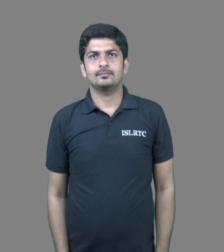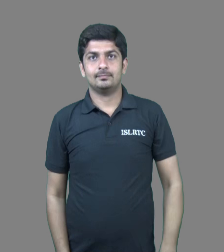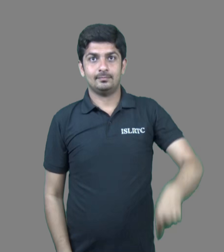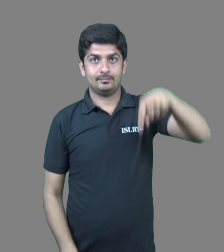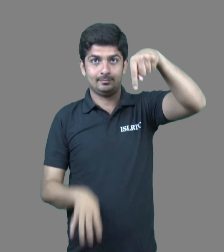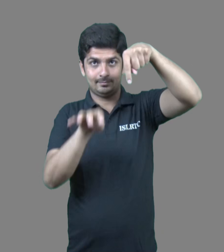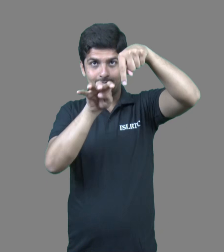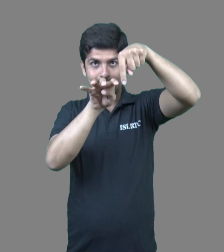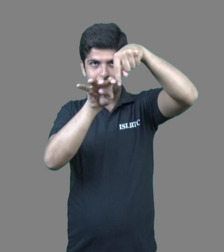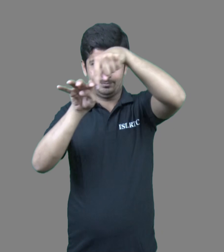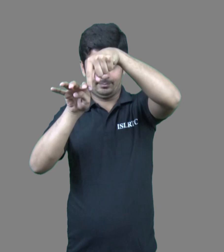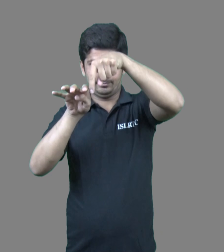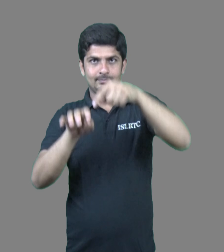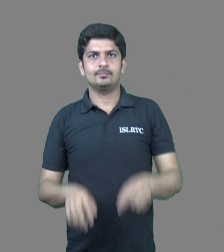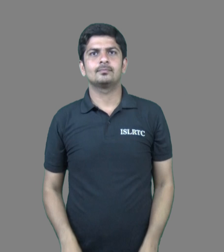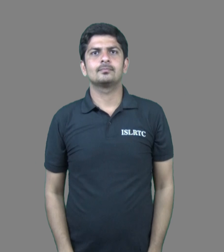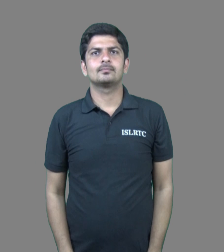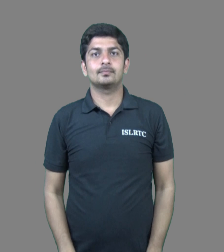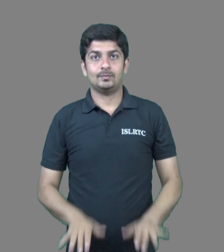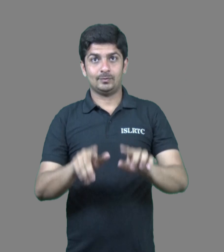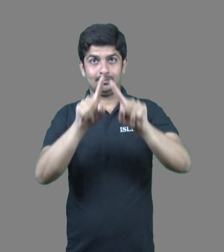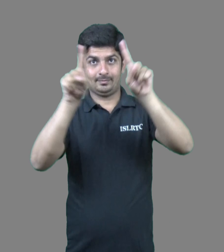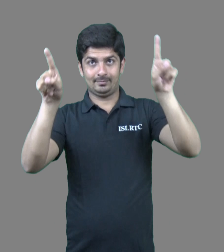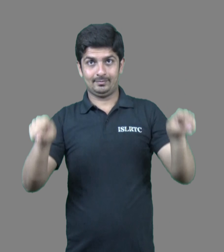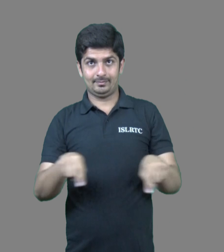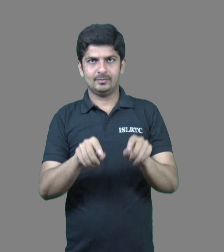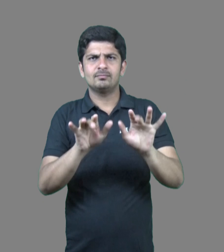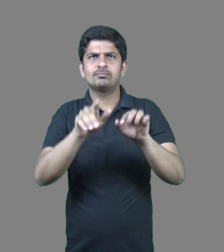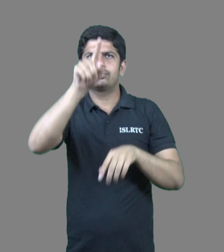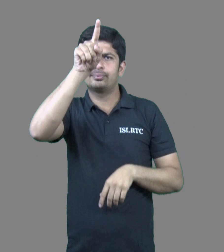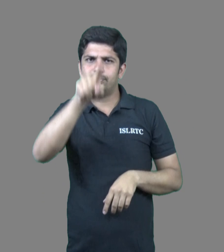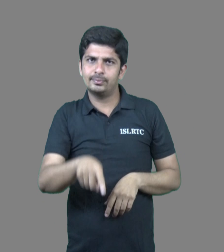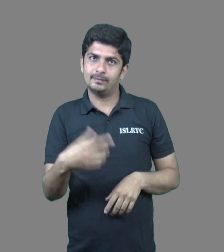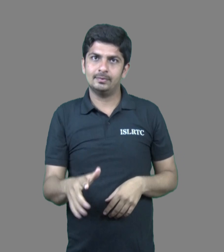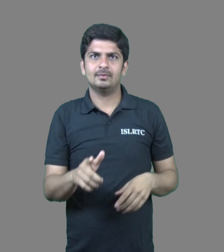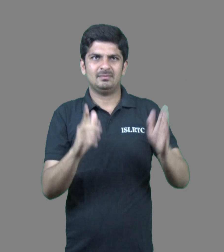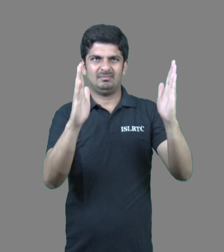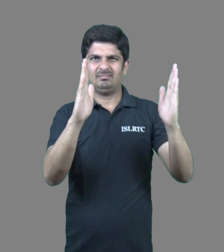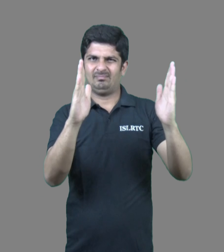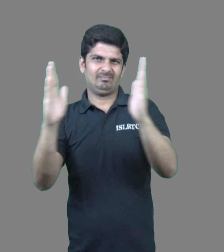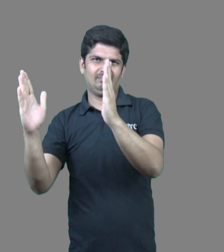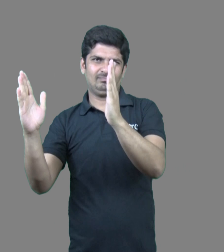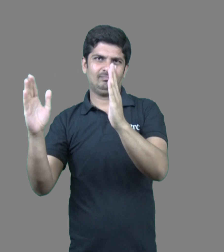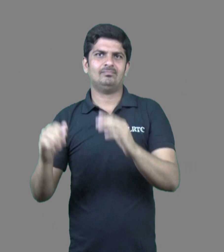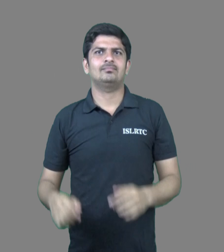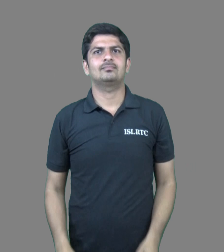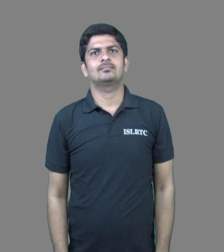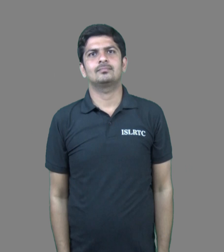Left Indent